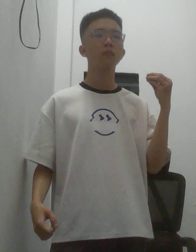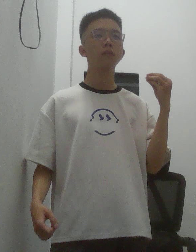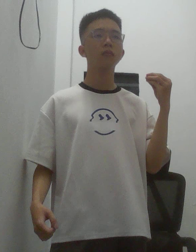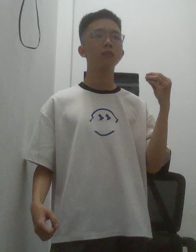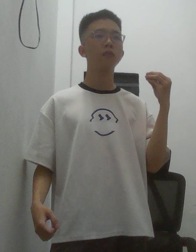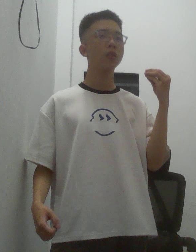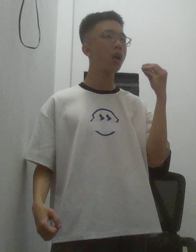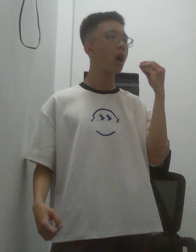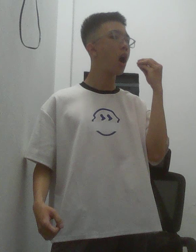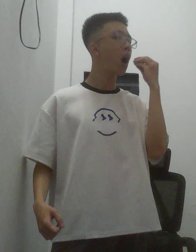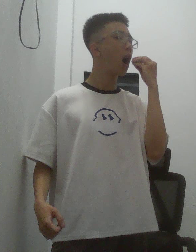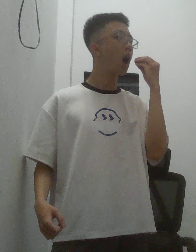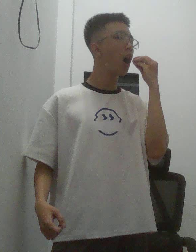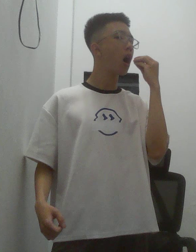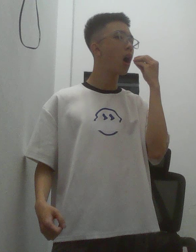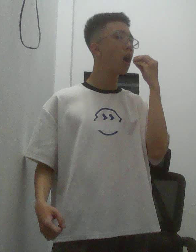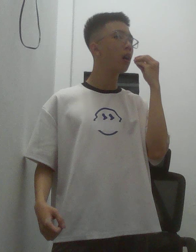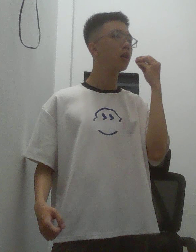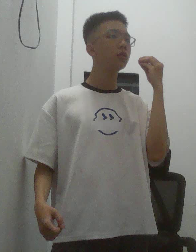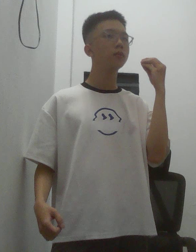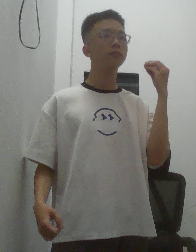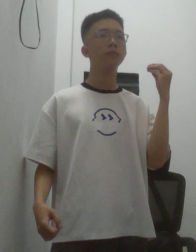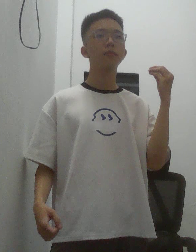an